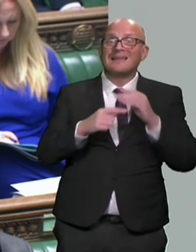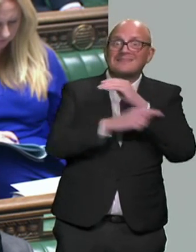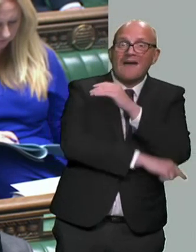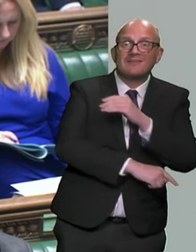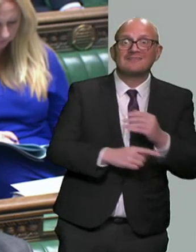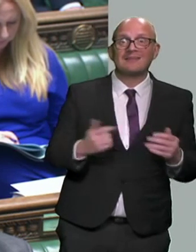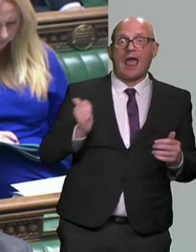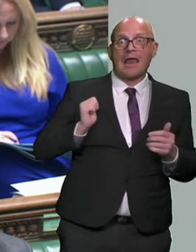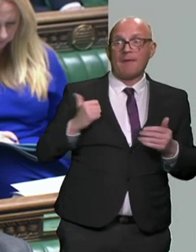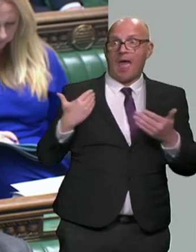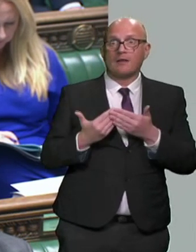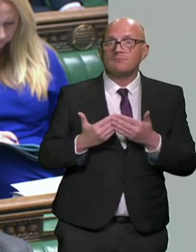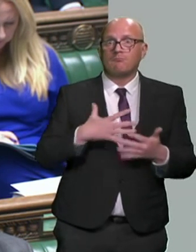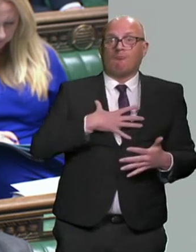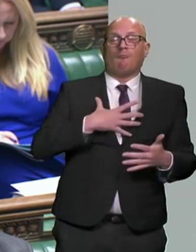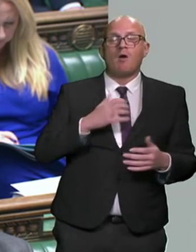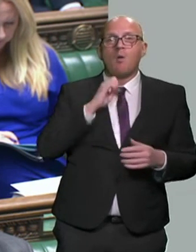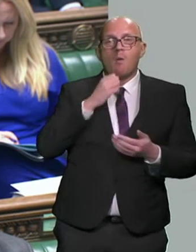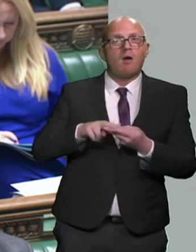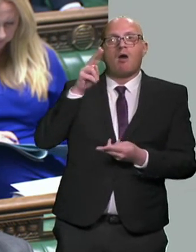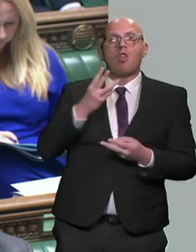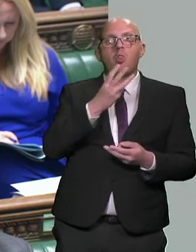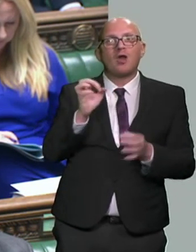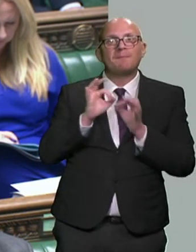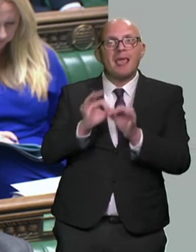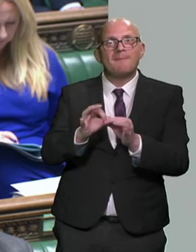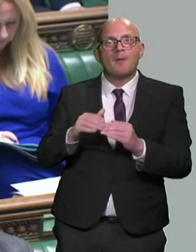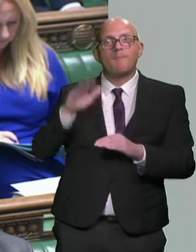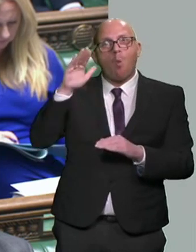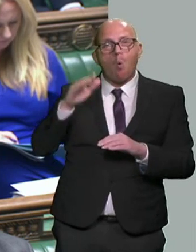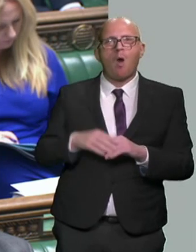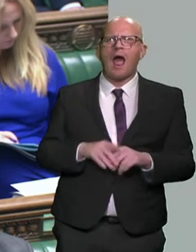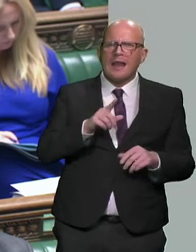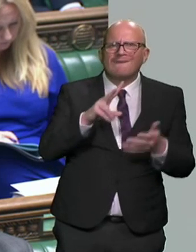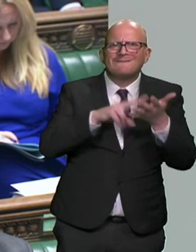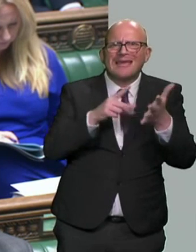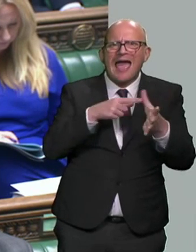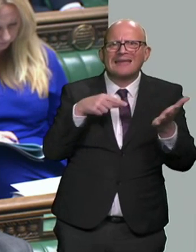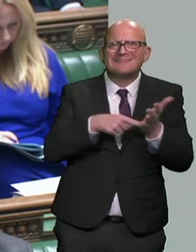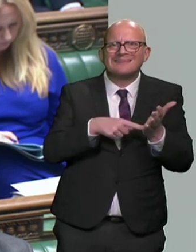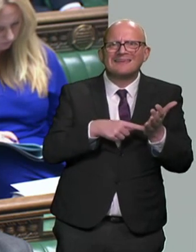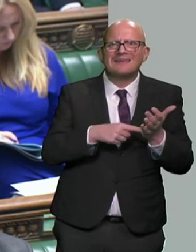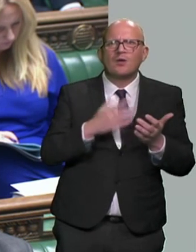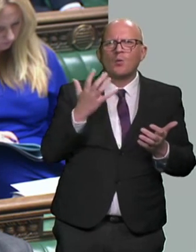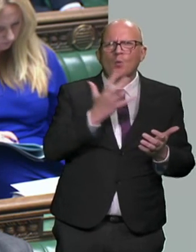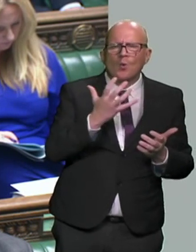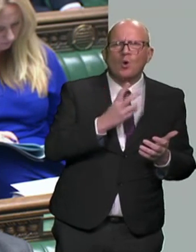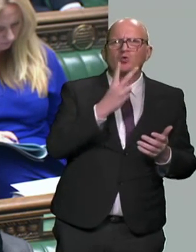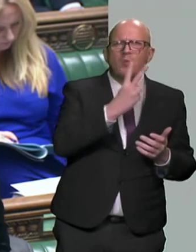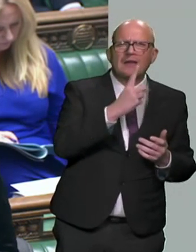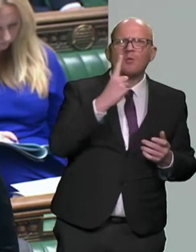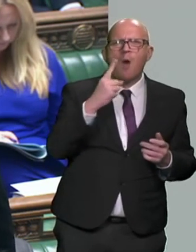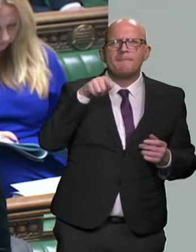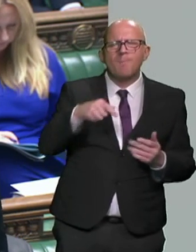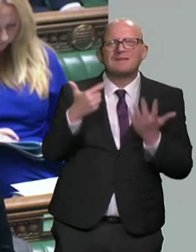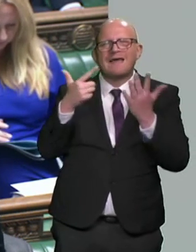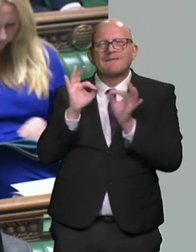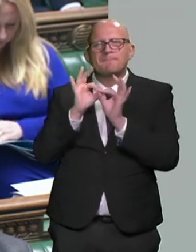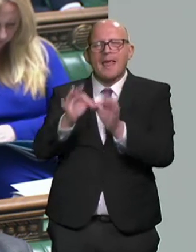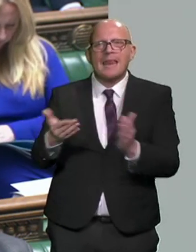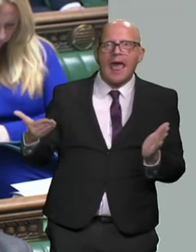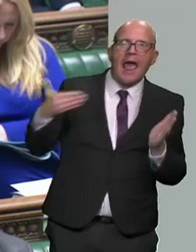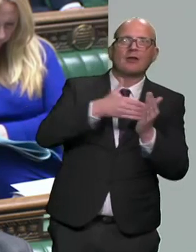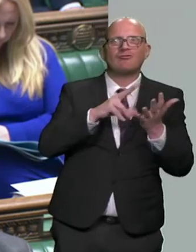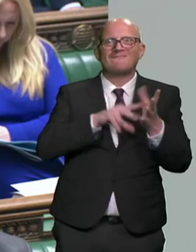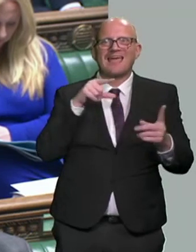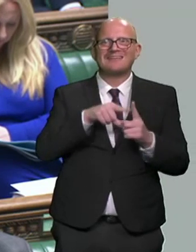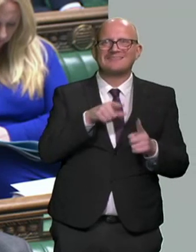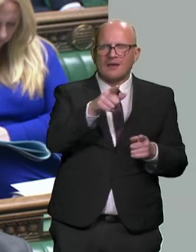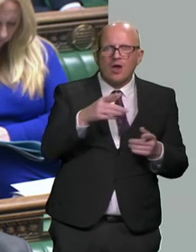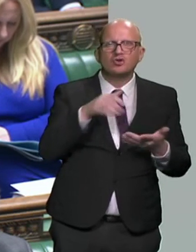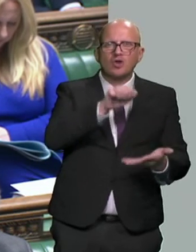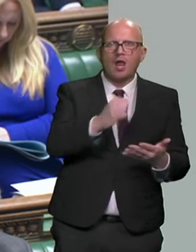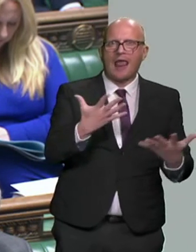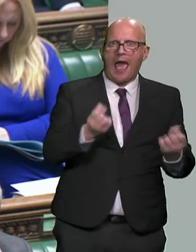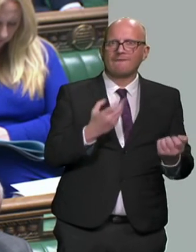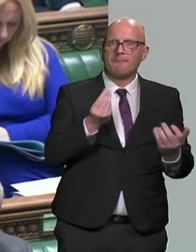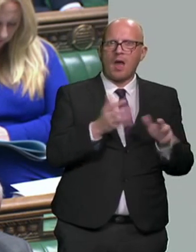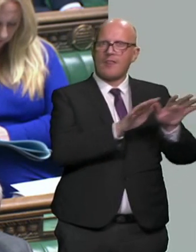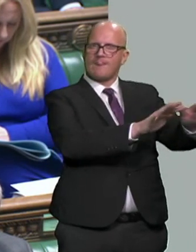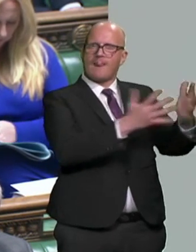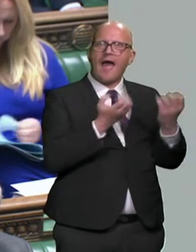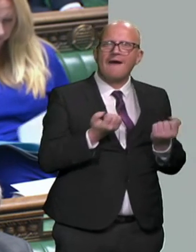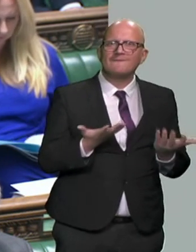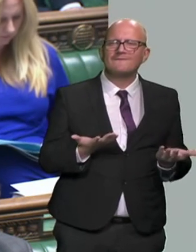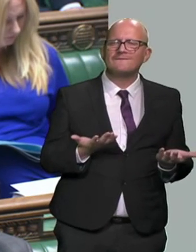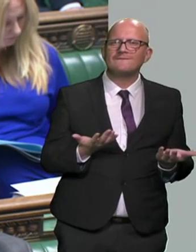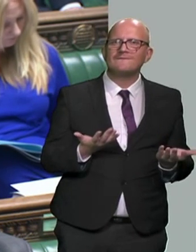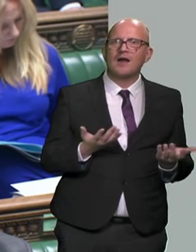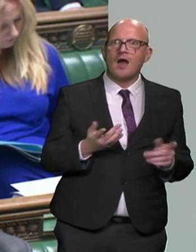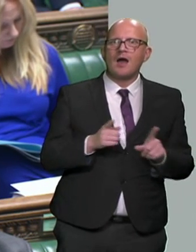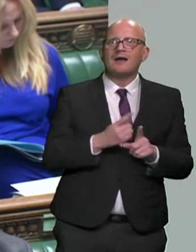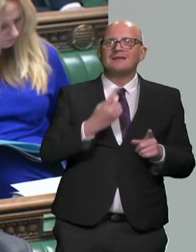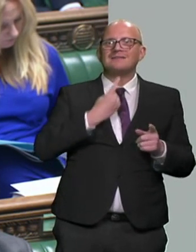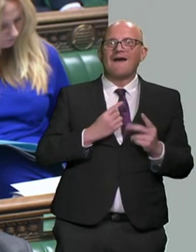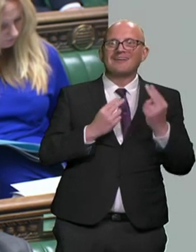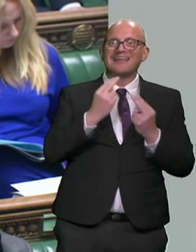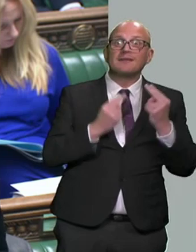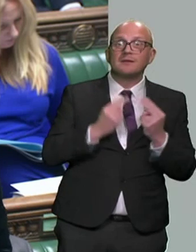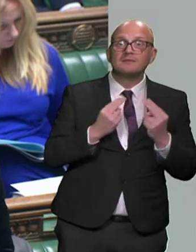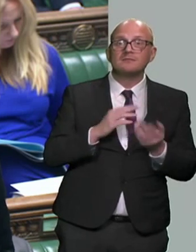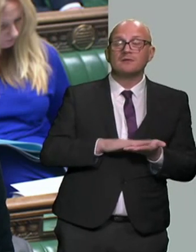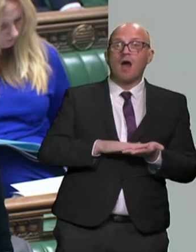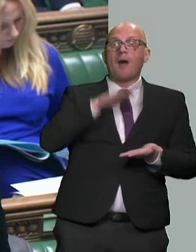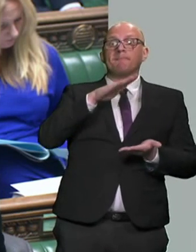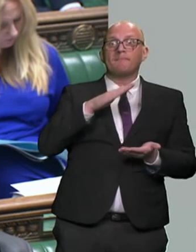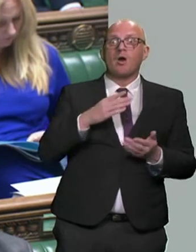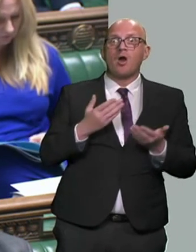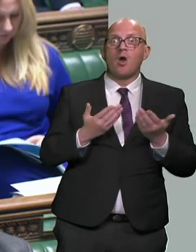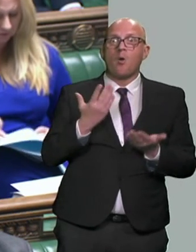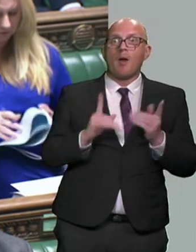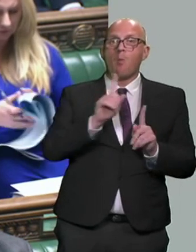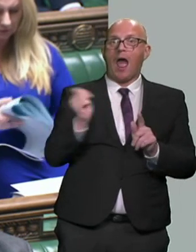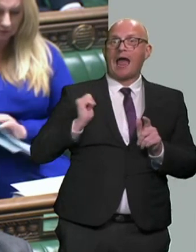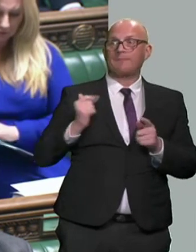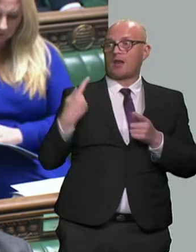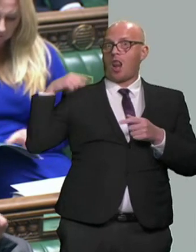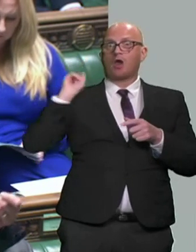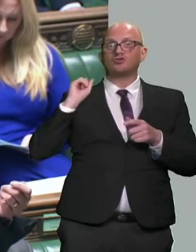If we look at the OBR report that came out today, we see that VAT has gone up by £21.7 billion—that is £21.7 billion extra in the Chancellor’s coffers—and that the amount from self-assessment is up by £5.2 billion more than was forecast late last year.